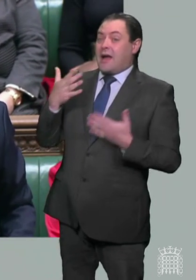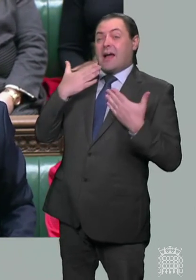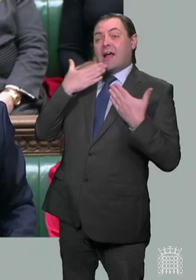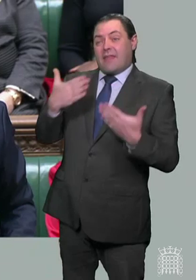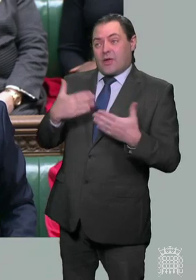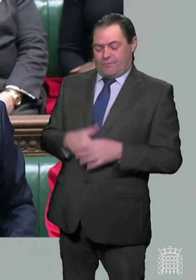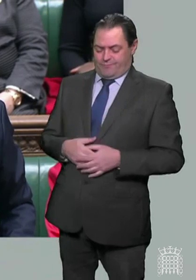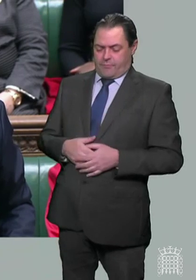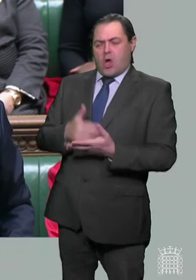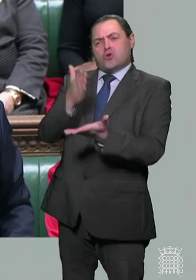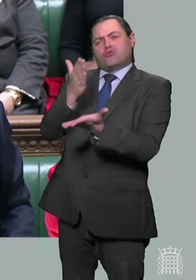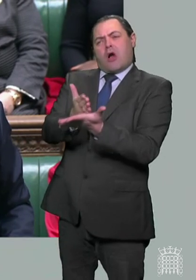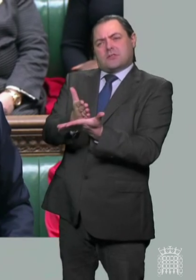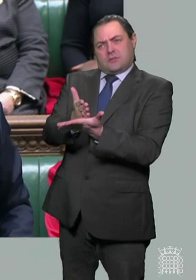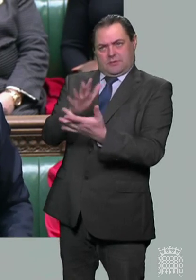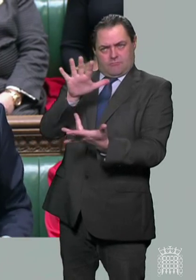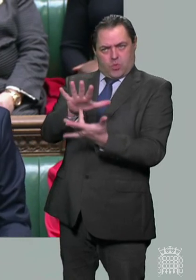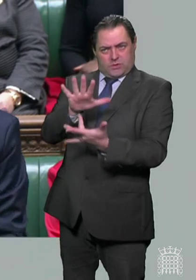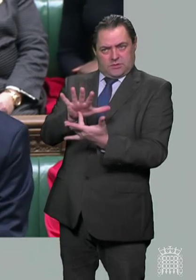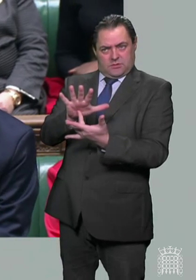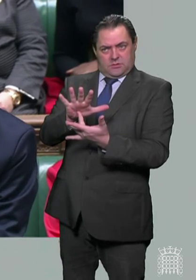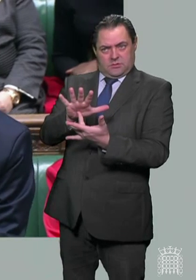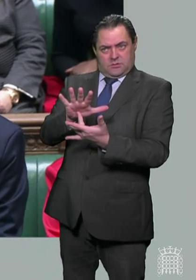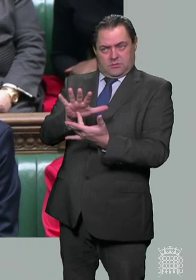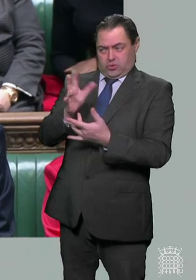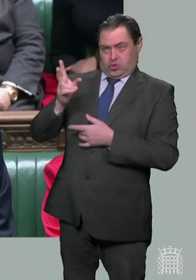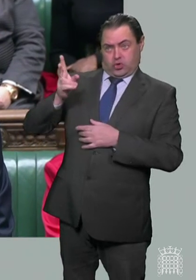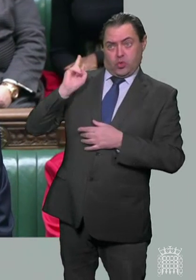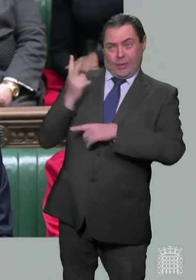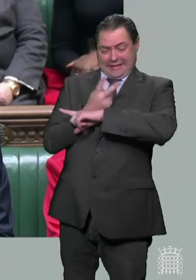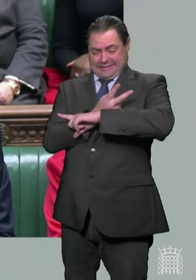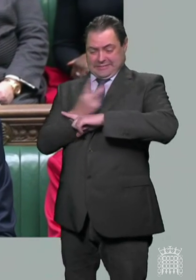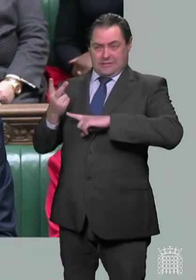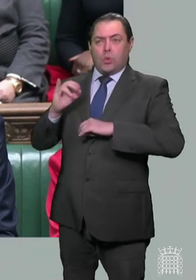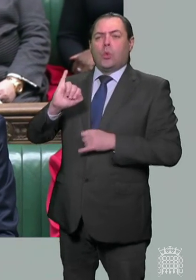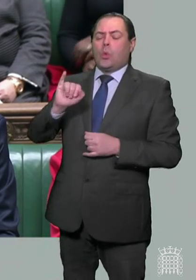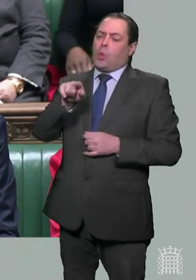Trust matters, and after the last fortnight the Prime Minister has got a lot of work to do.